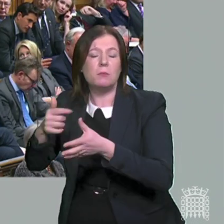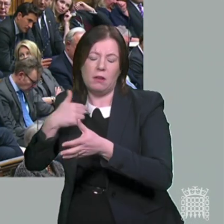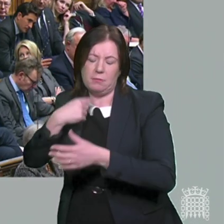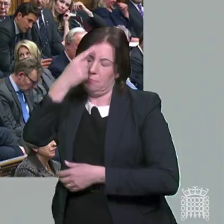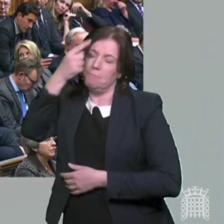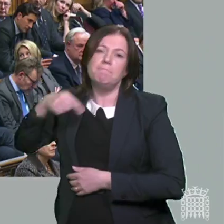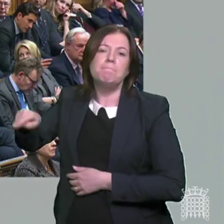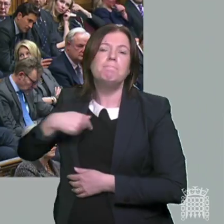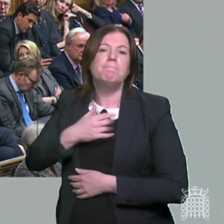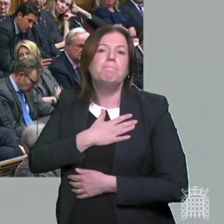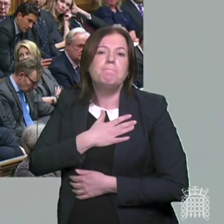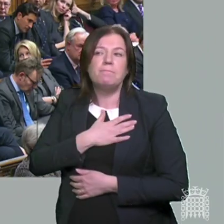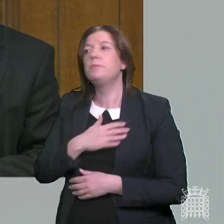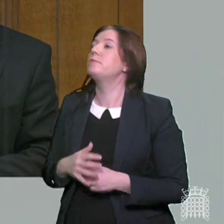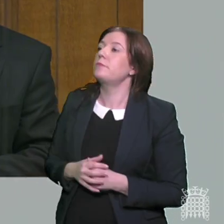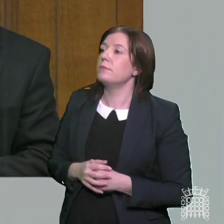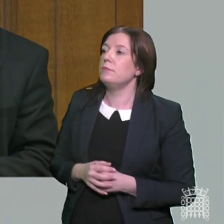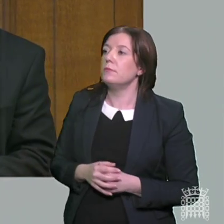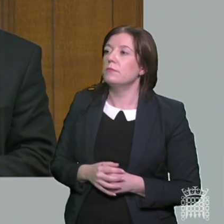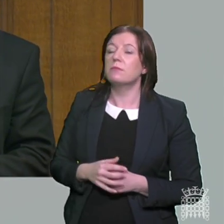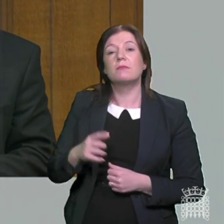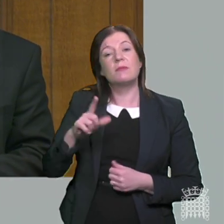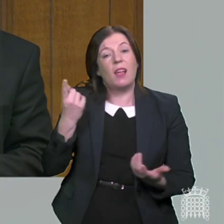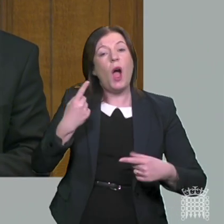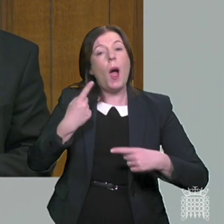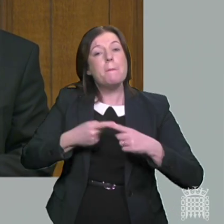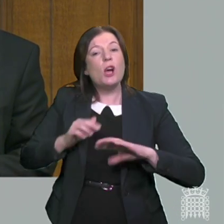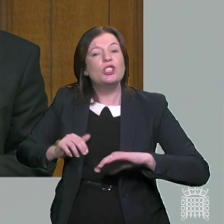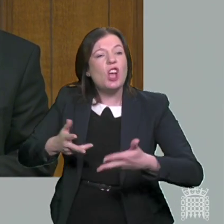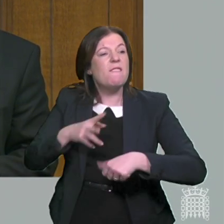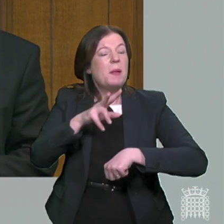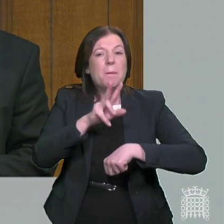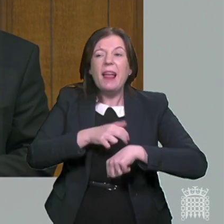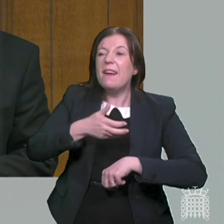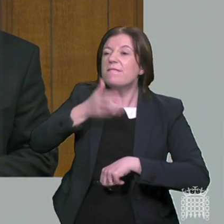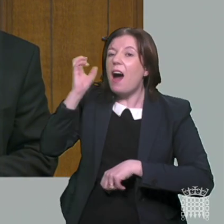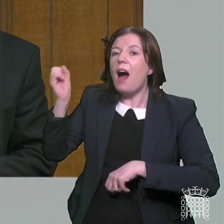Our emergency services go one way, into the danger, while we go the other way.